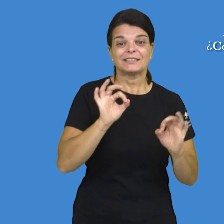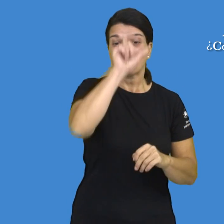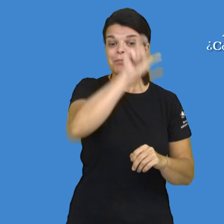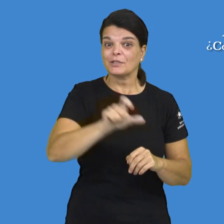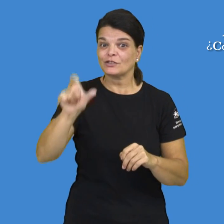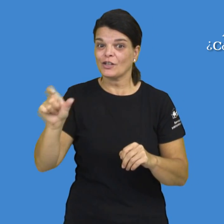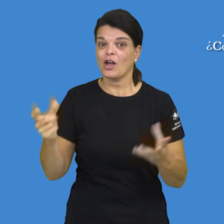persona